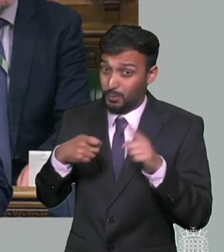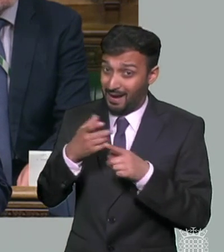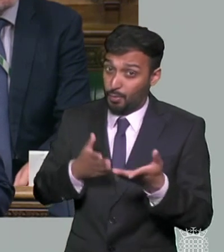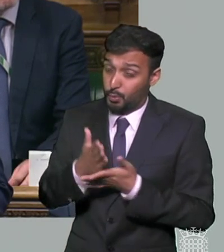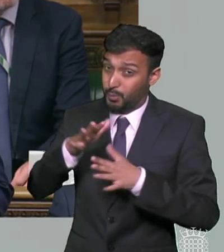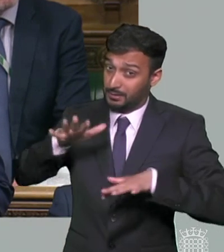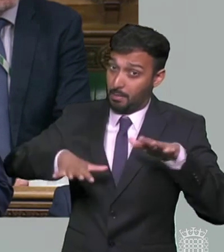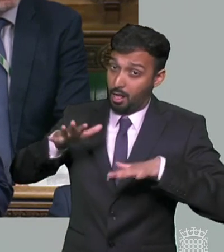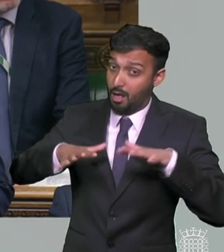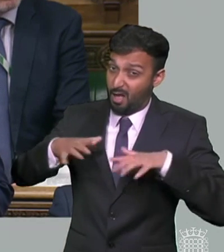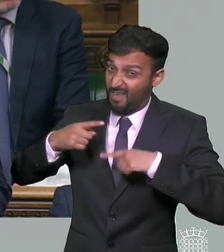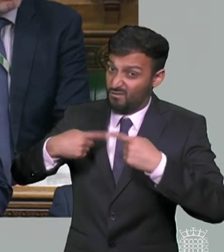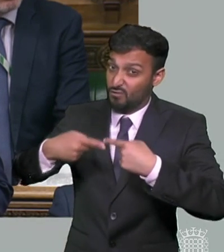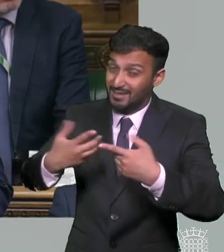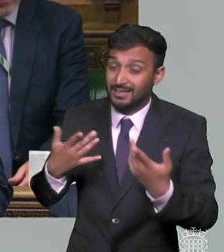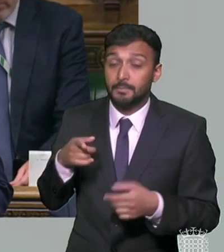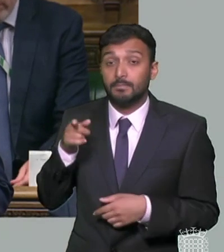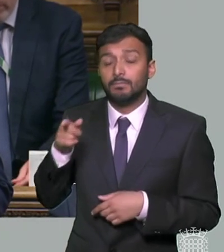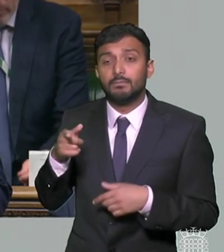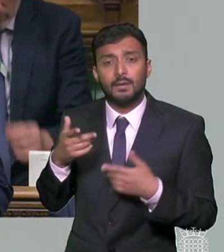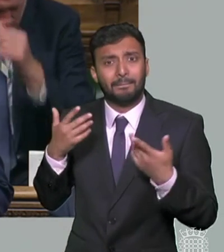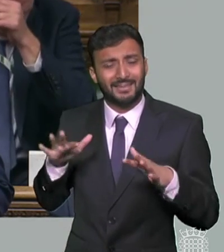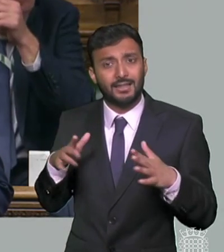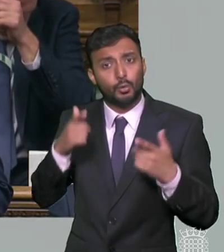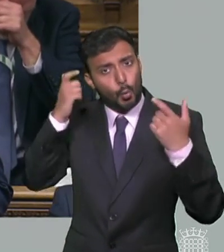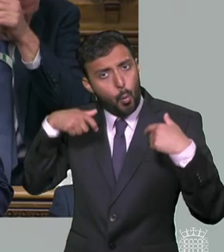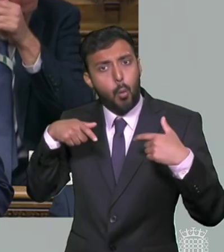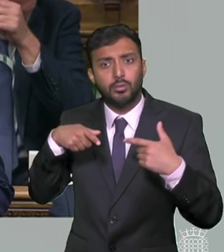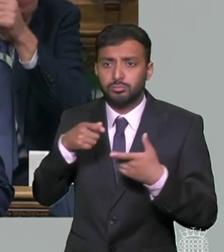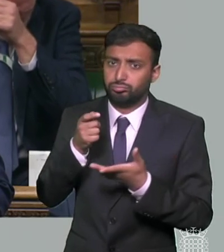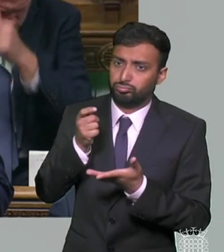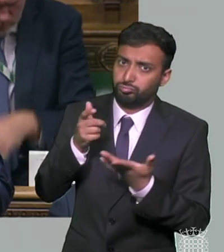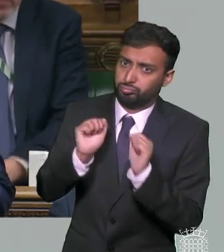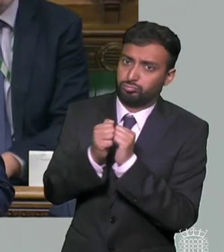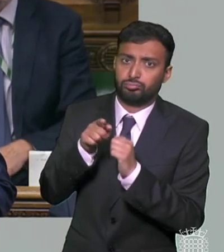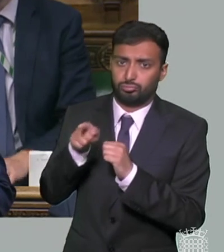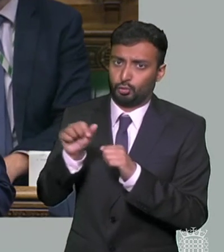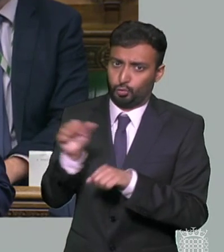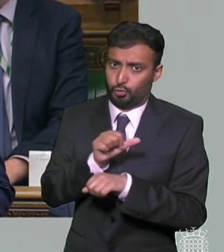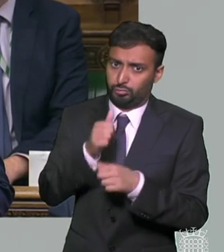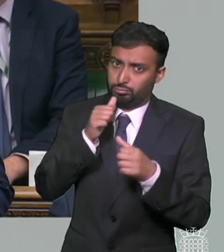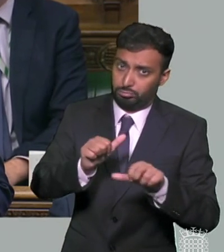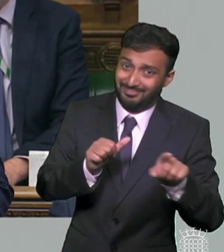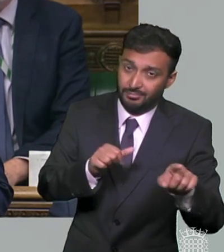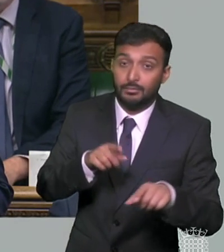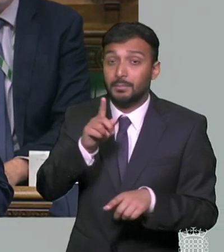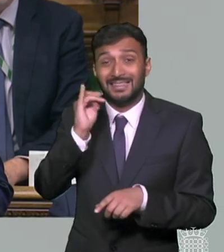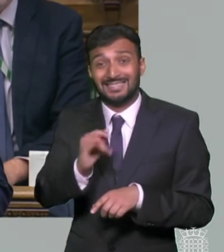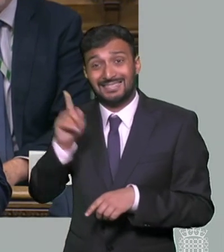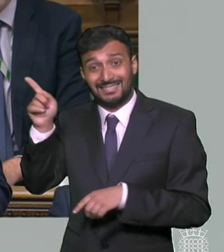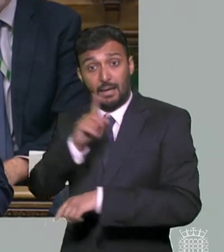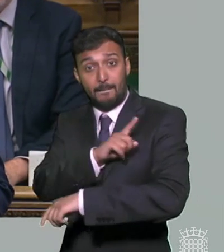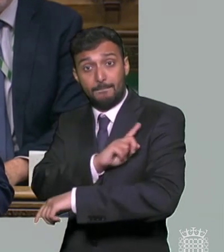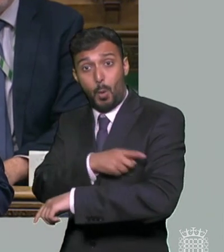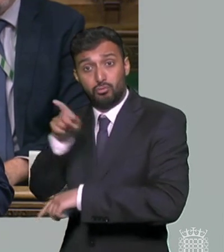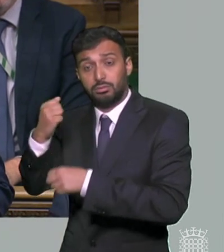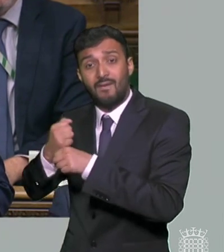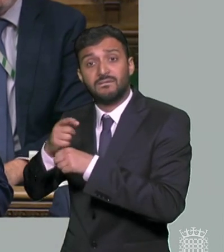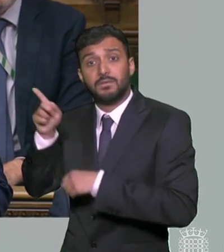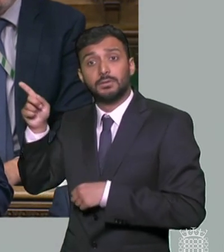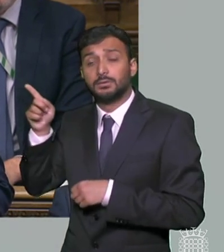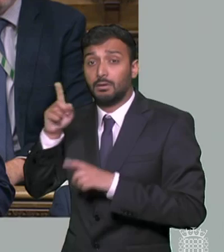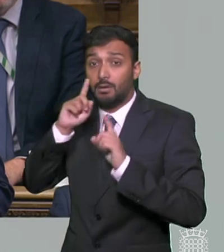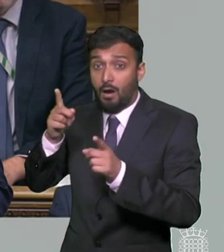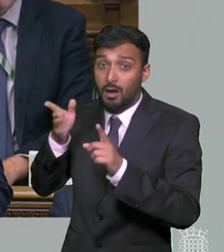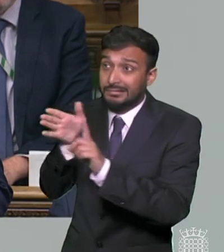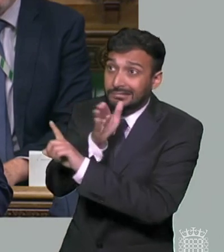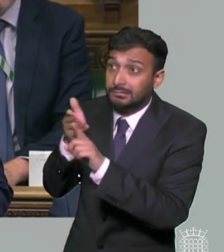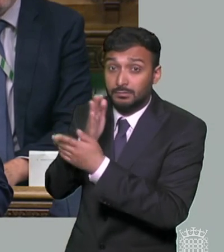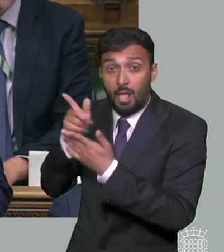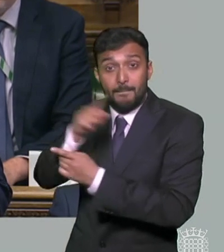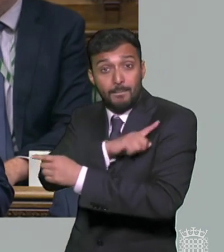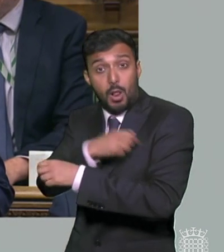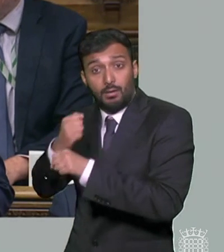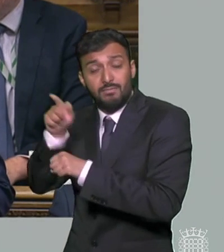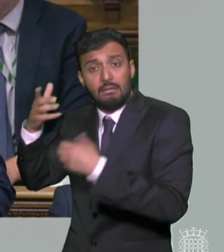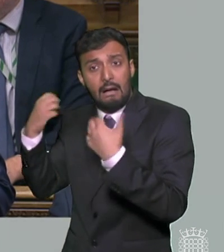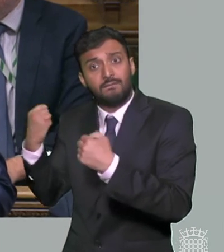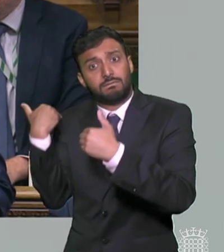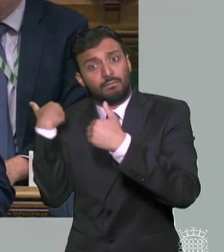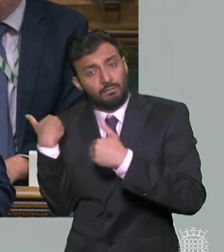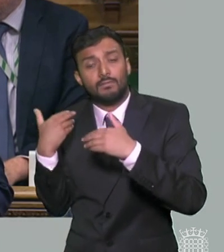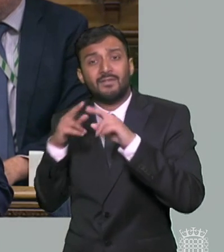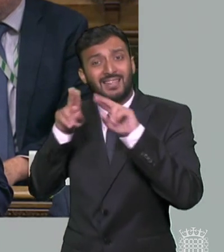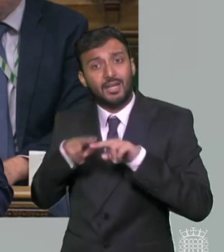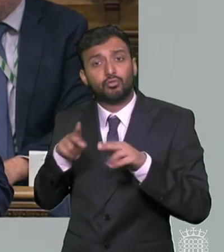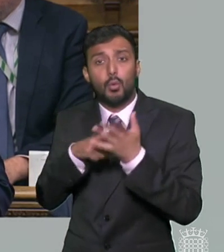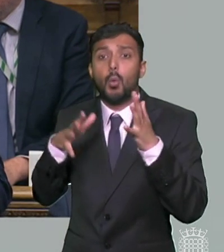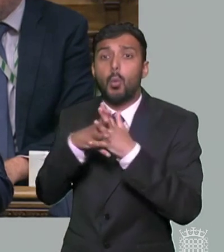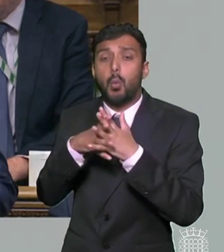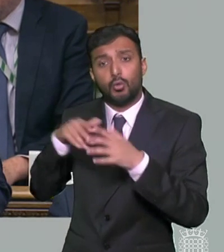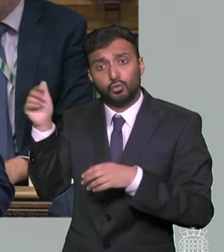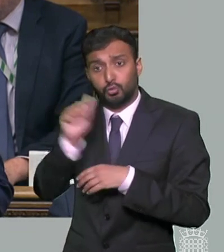Despite repeated judgments in his favour in the courts in Poland, he has been unable to persuade the Polish authorities to fulfil their obligations under international law and return those children to their family.